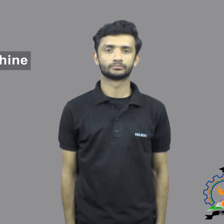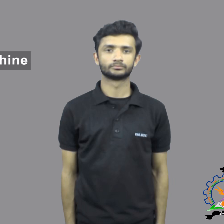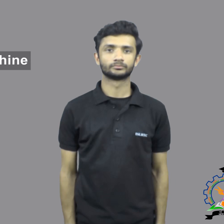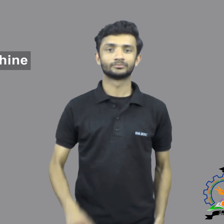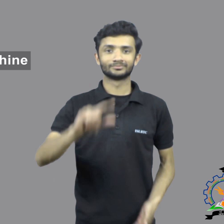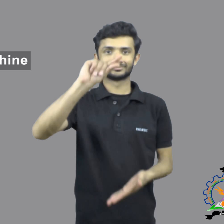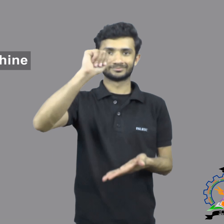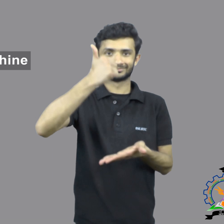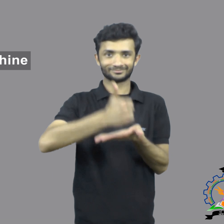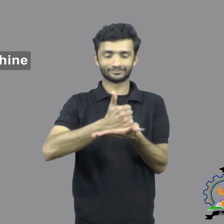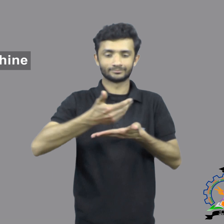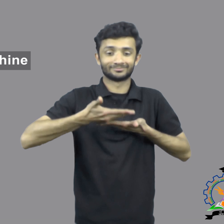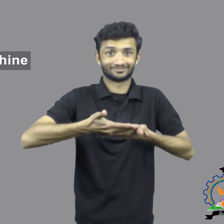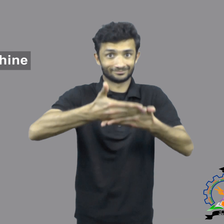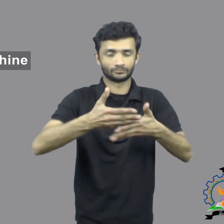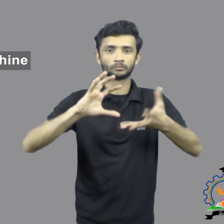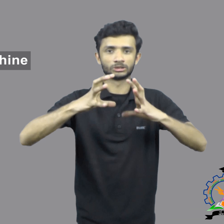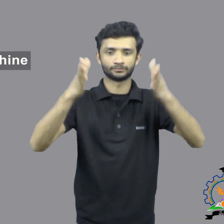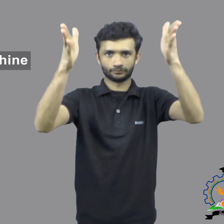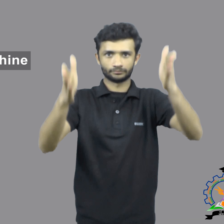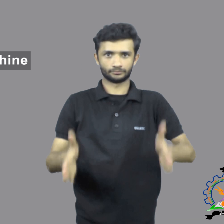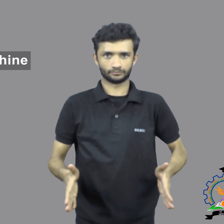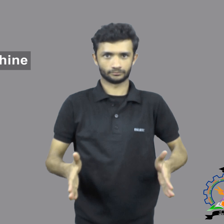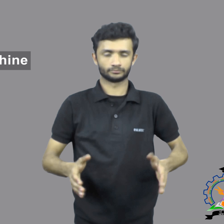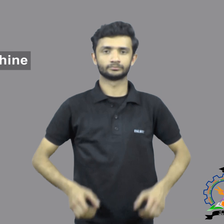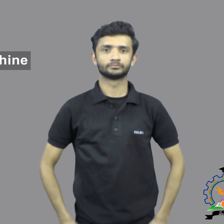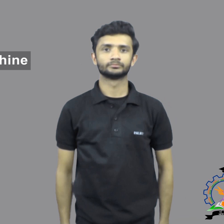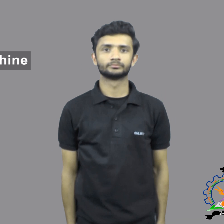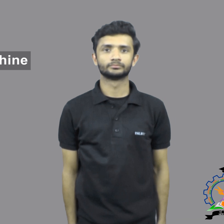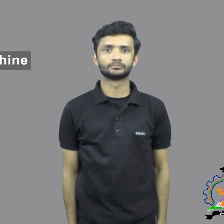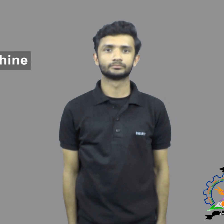Passbook Printing Machine